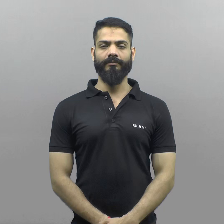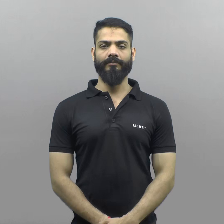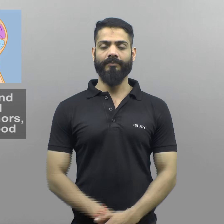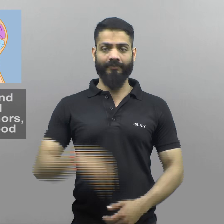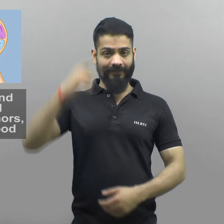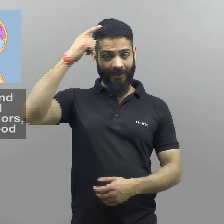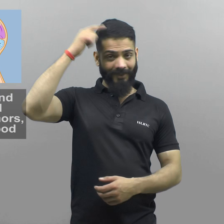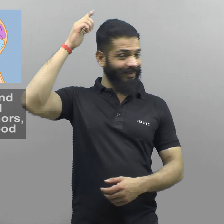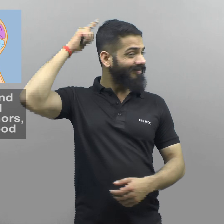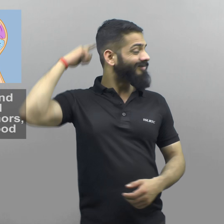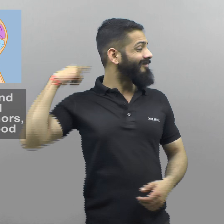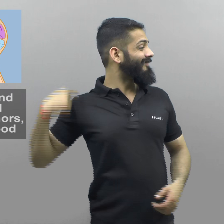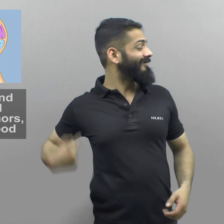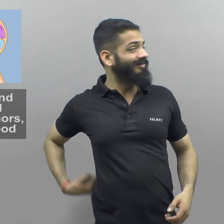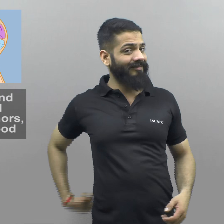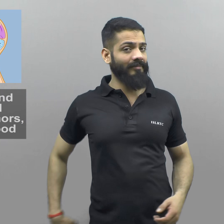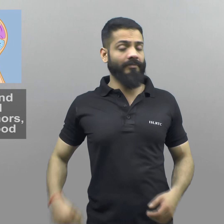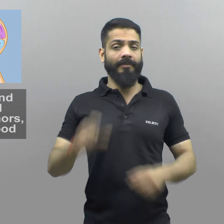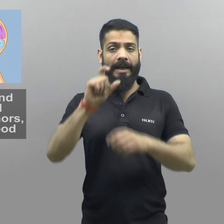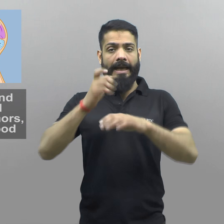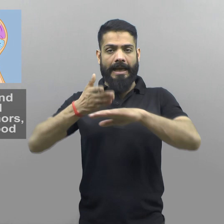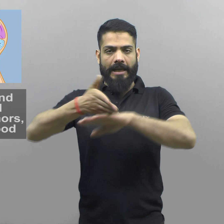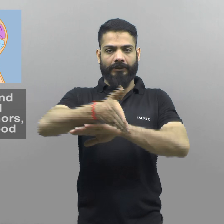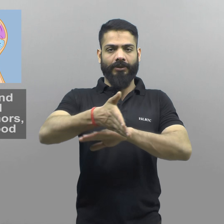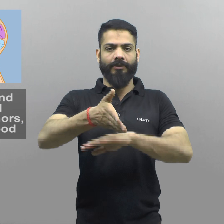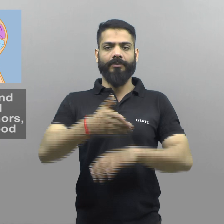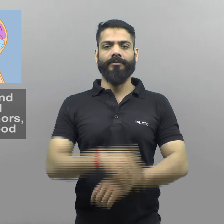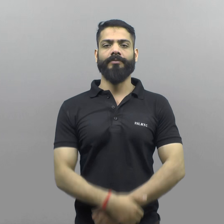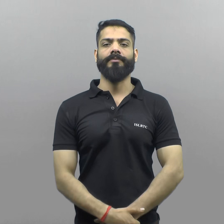Brain And Spinal Cord Tumors